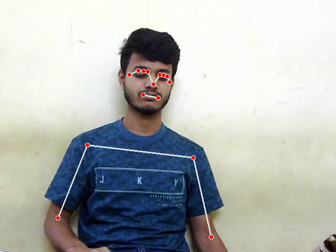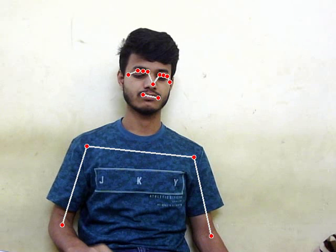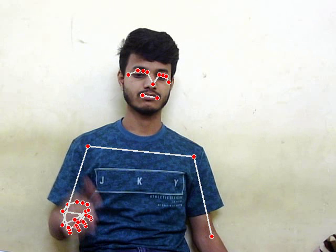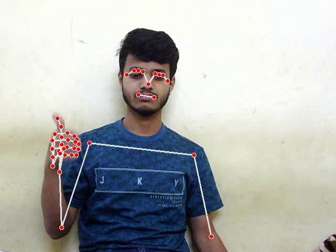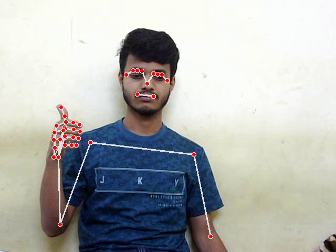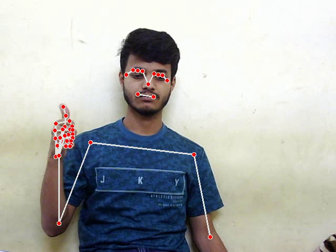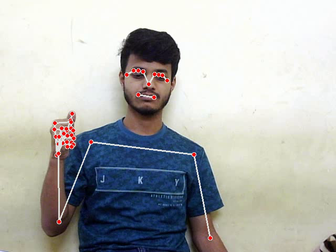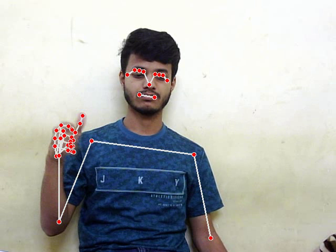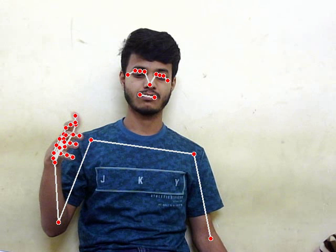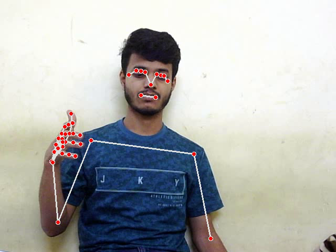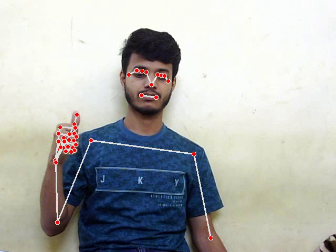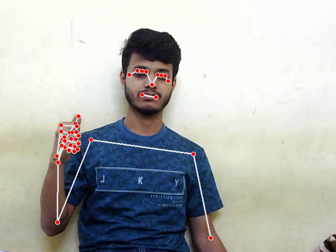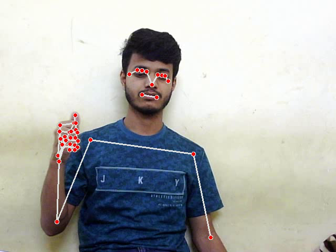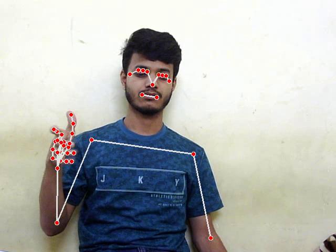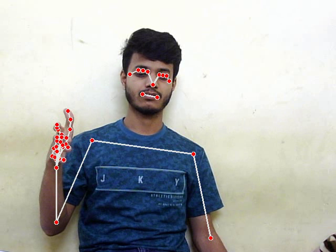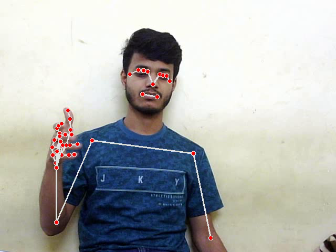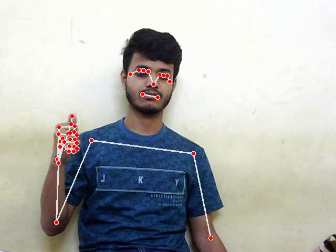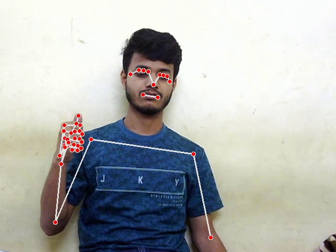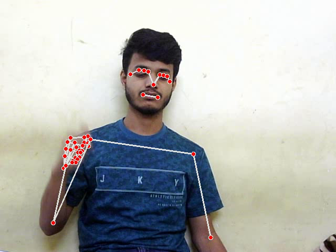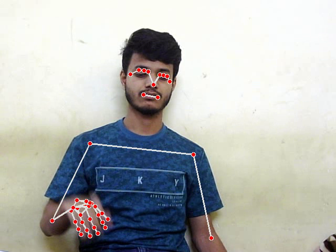milk